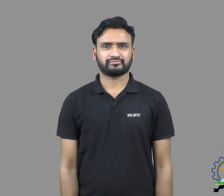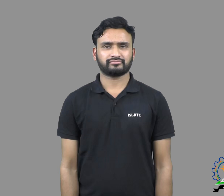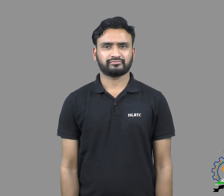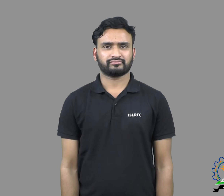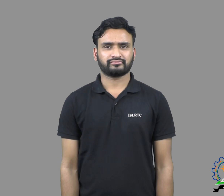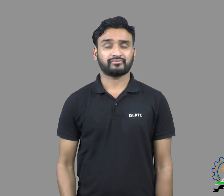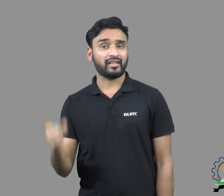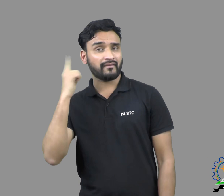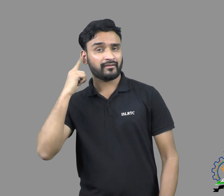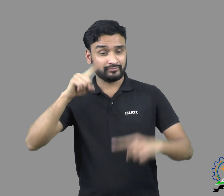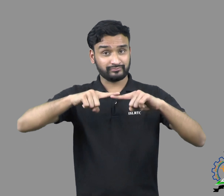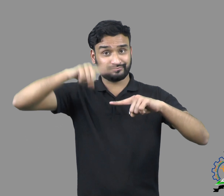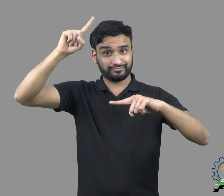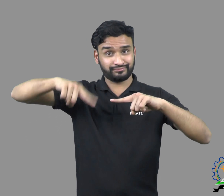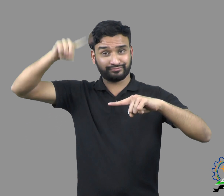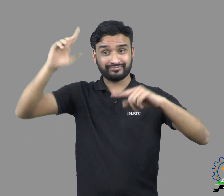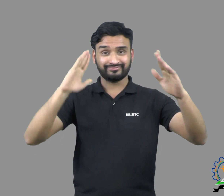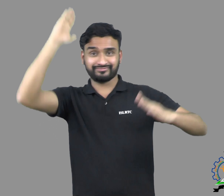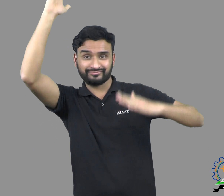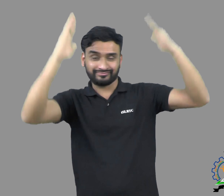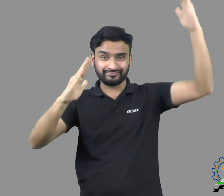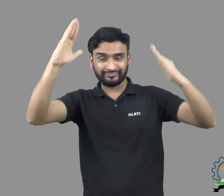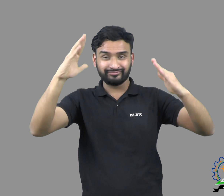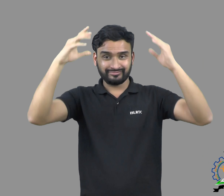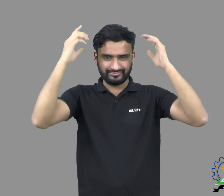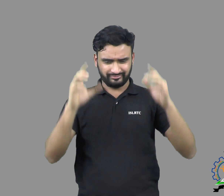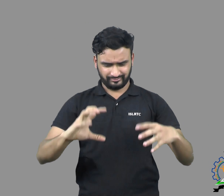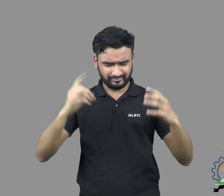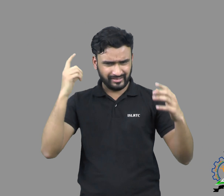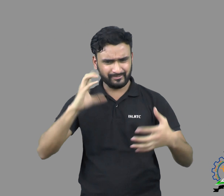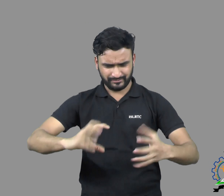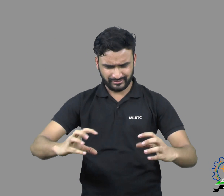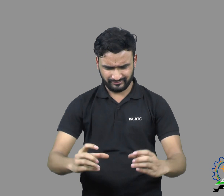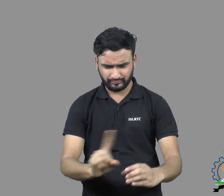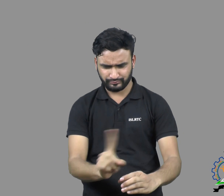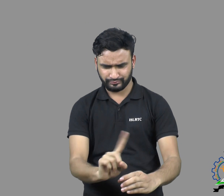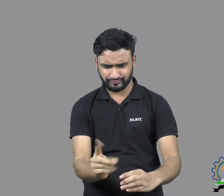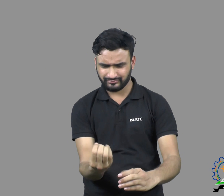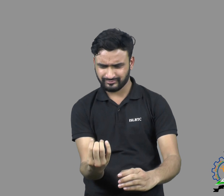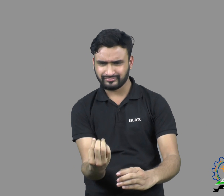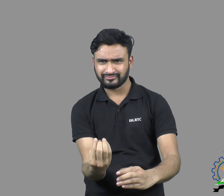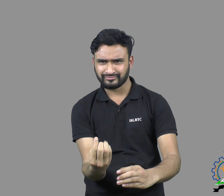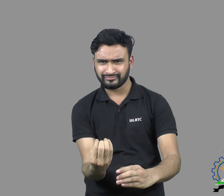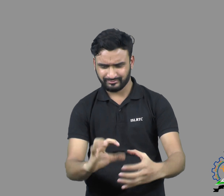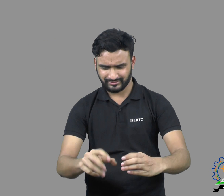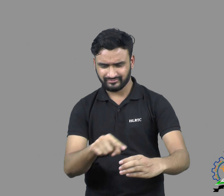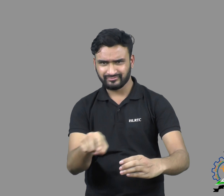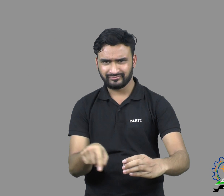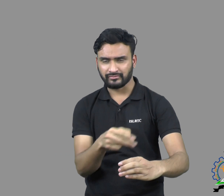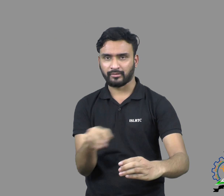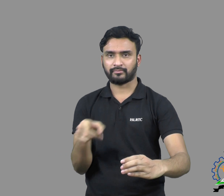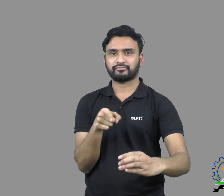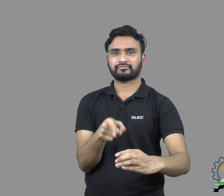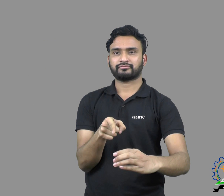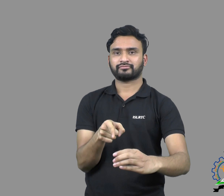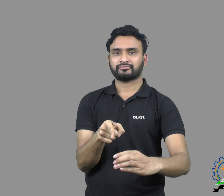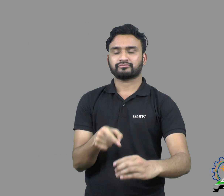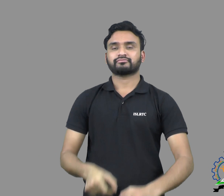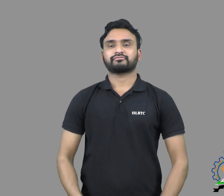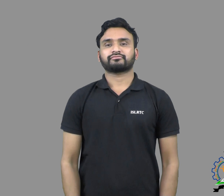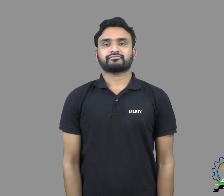Audiometer